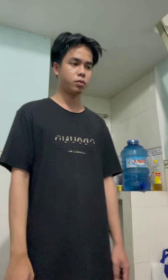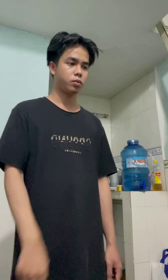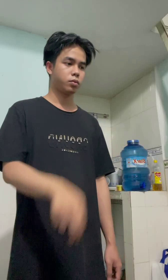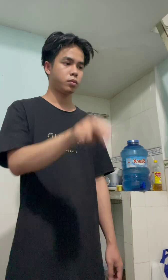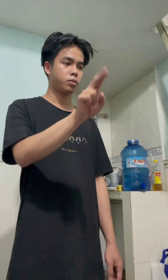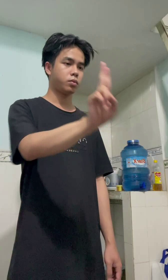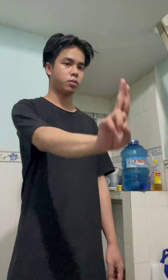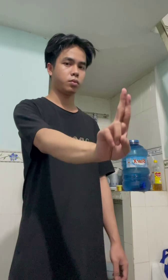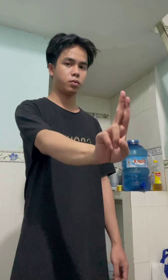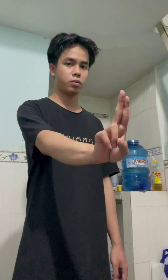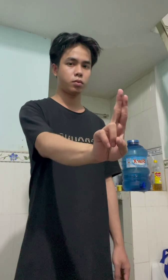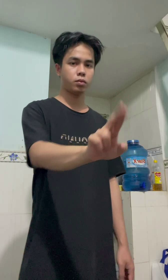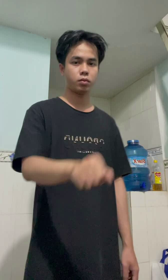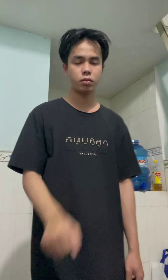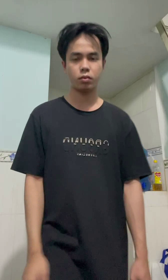u